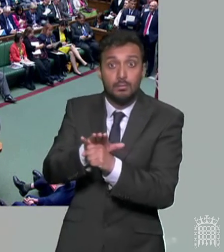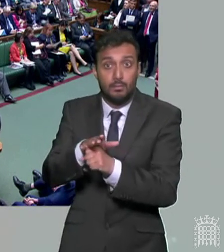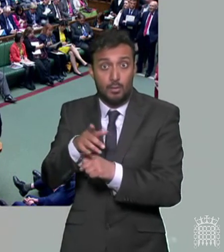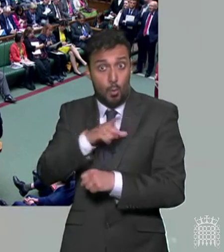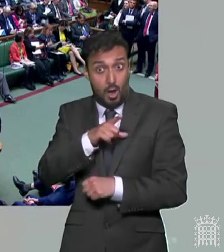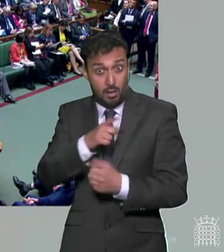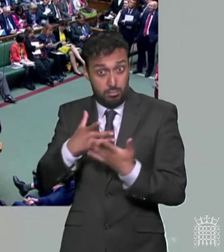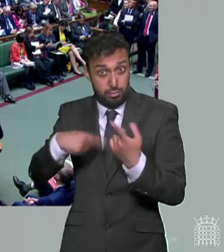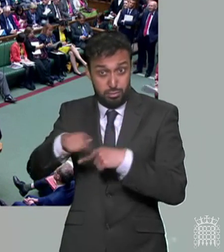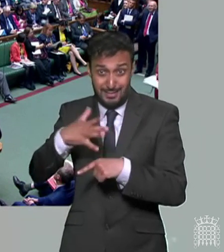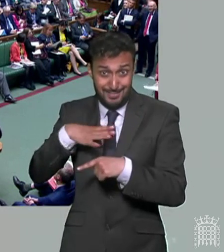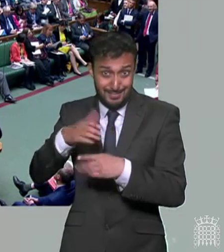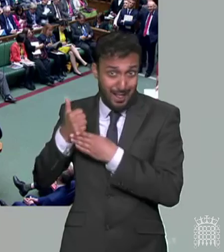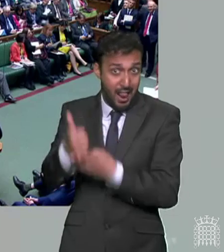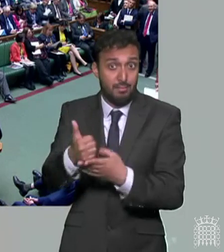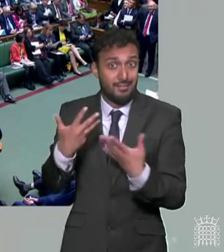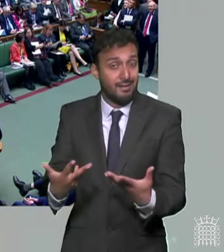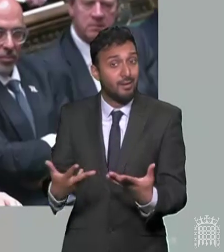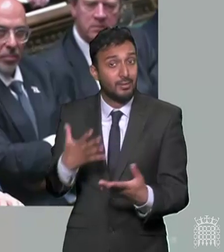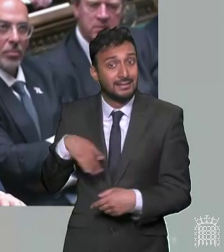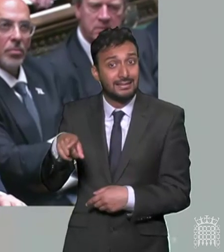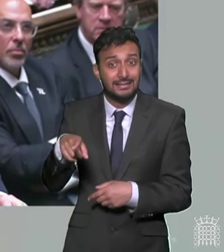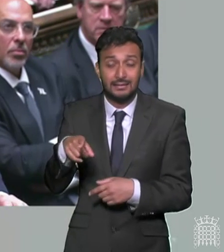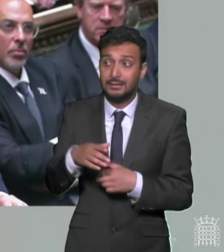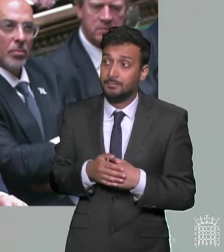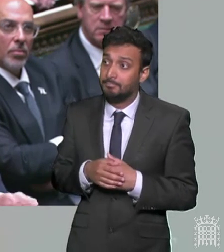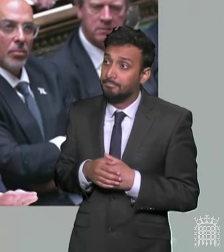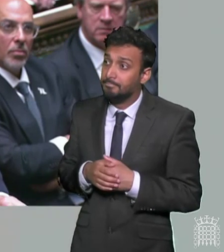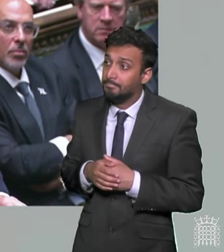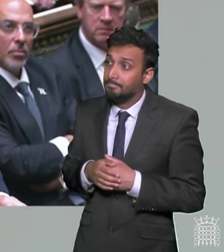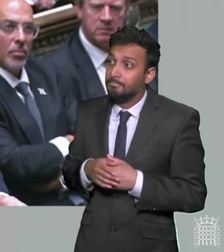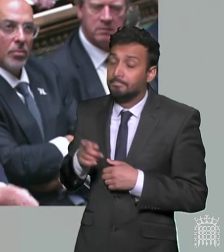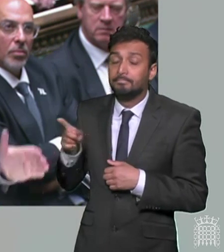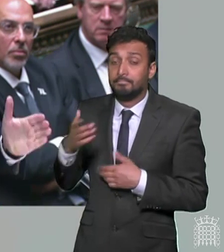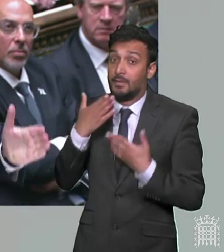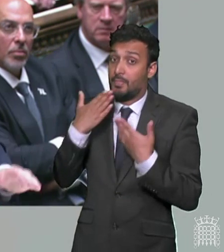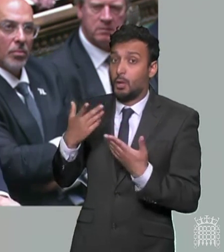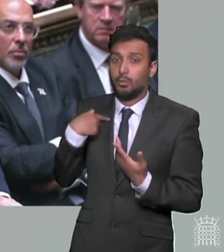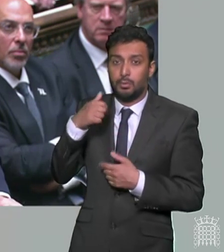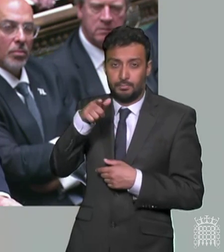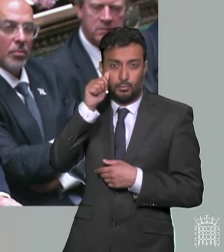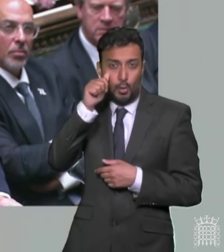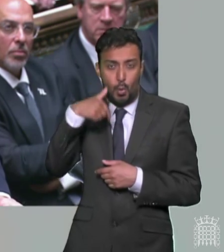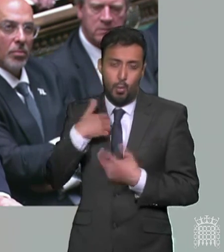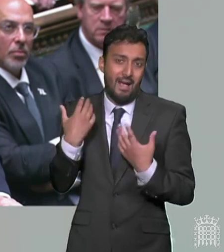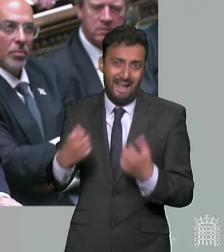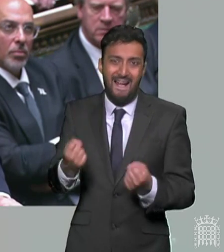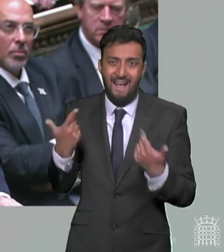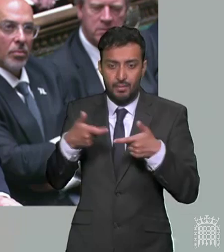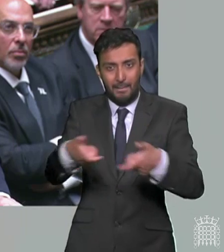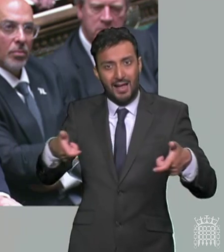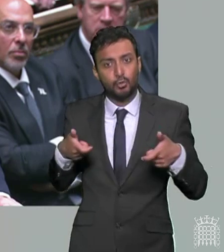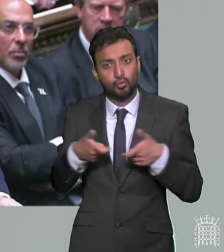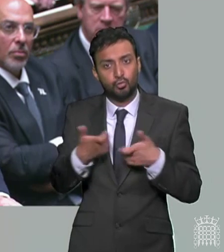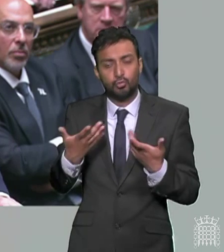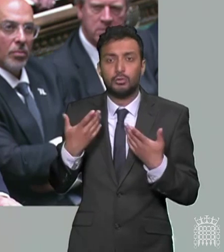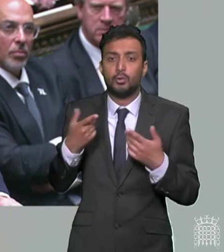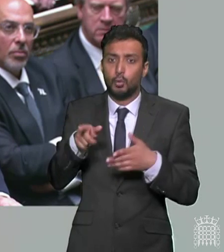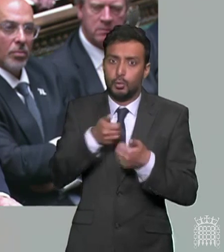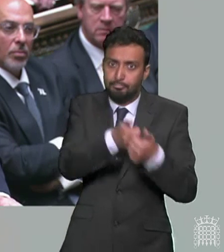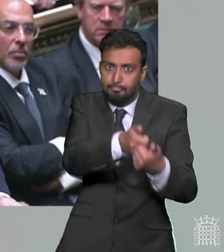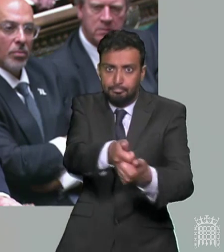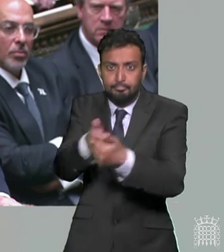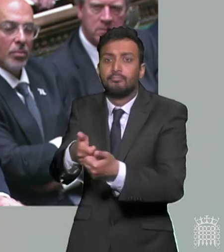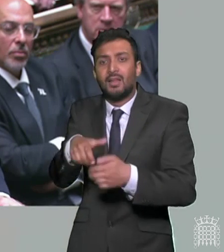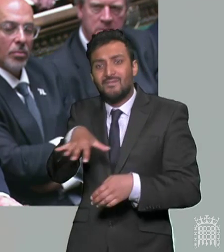I thank the right honourable Gentleman very much. As he knows, I have already detailed to the House a package of measures to support families across the whole of the UK.